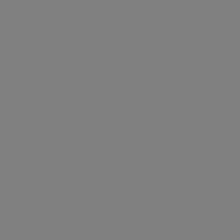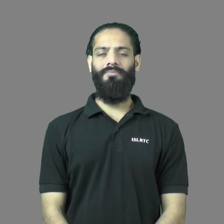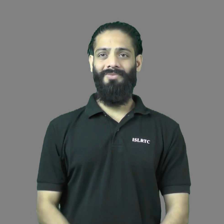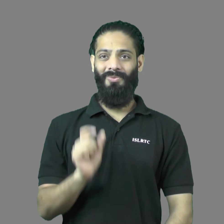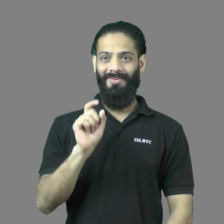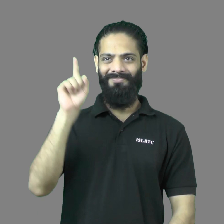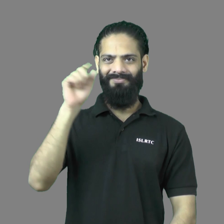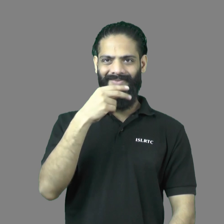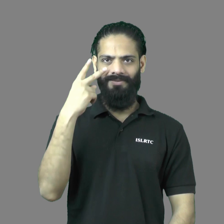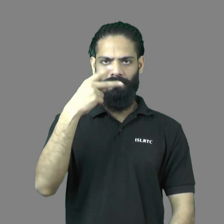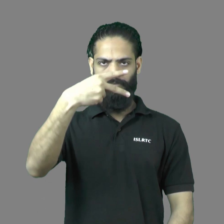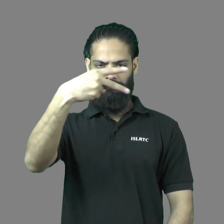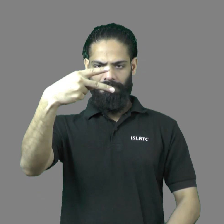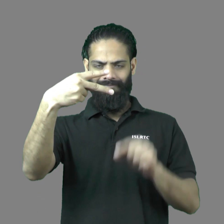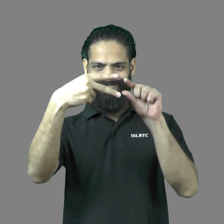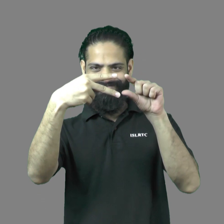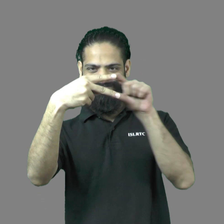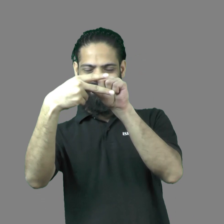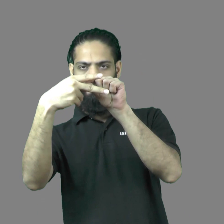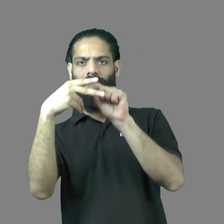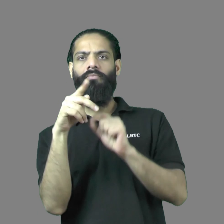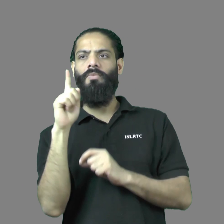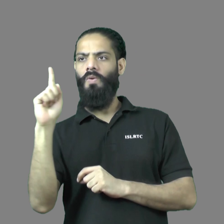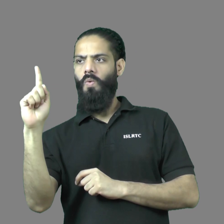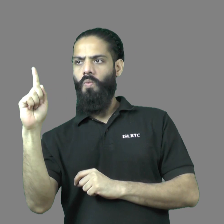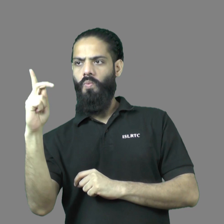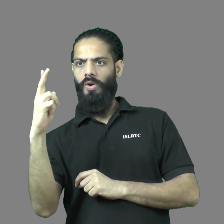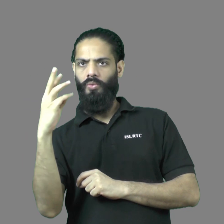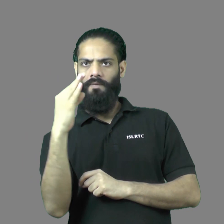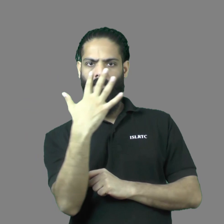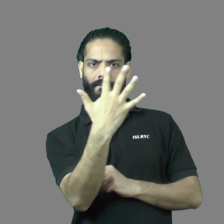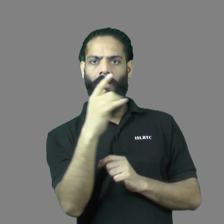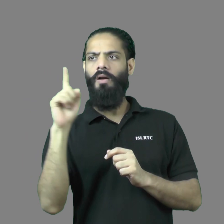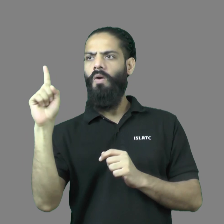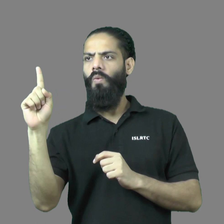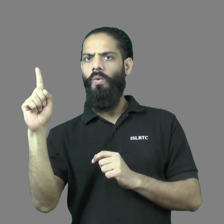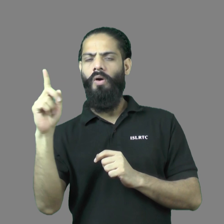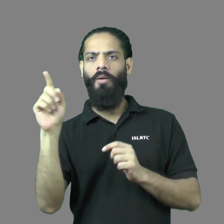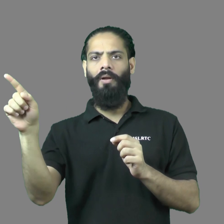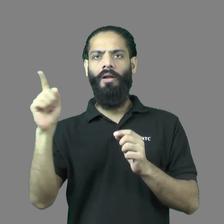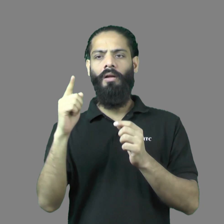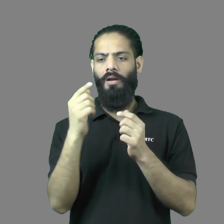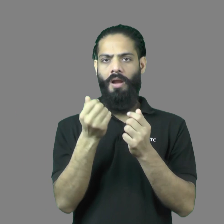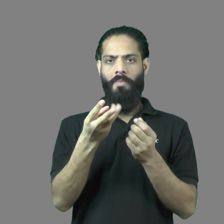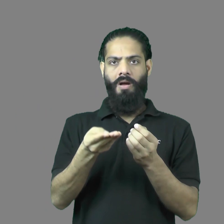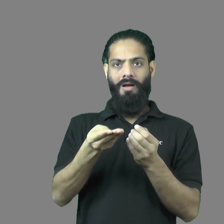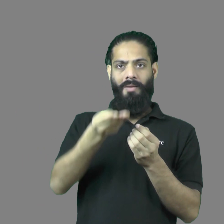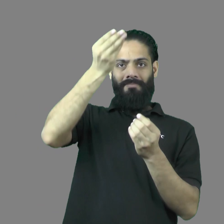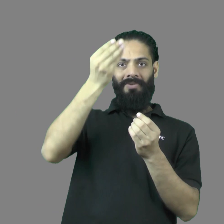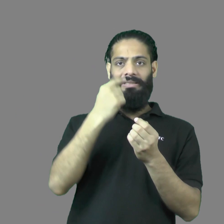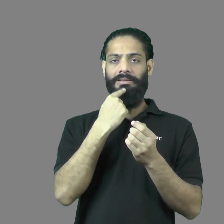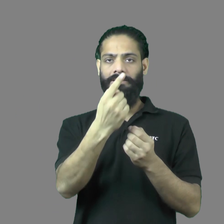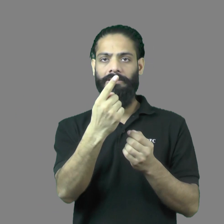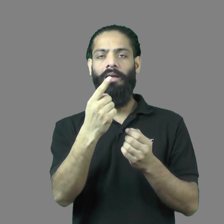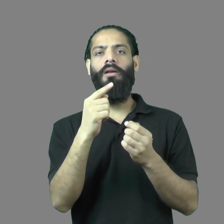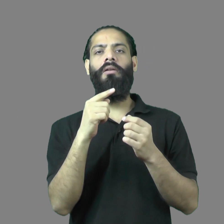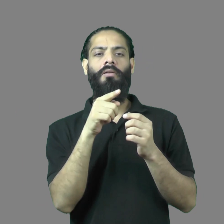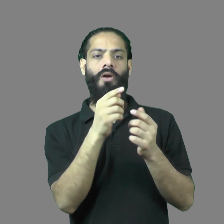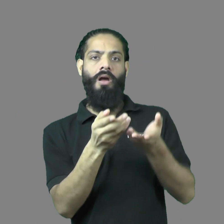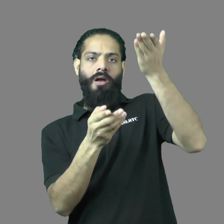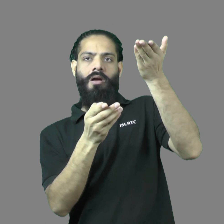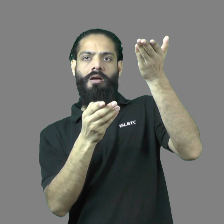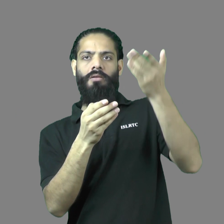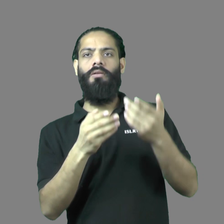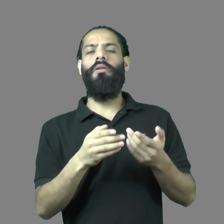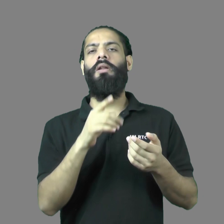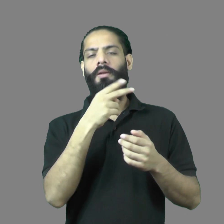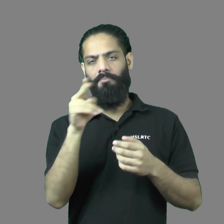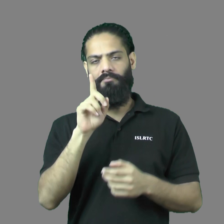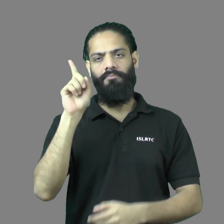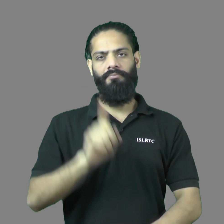Greater Than